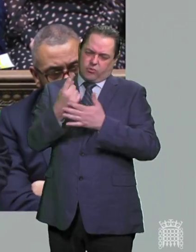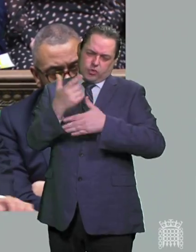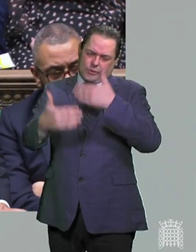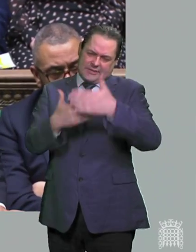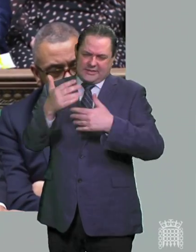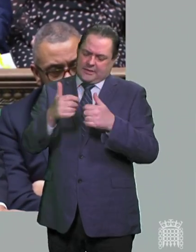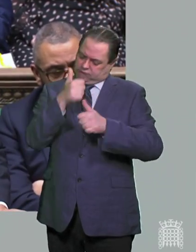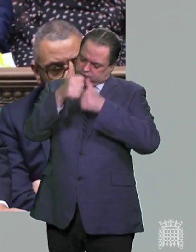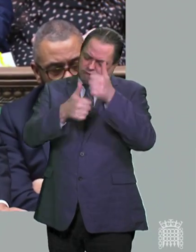He deserves enormous credit for